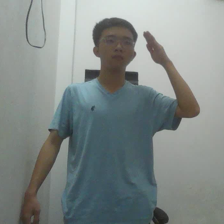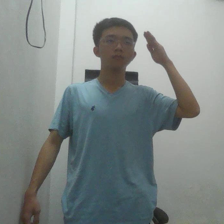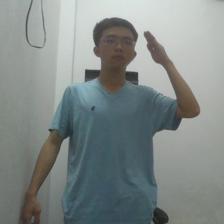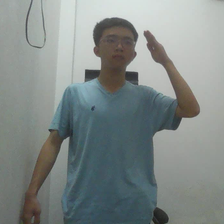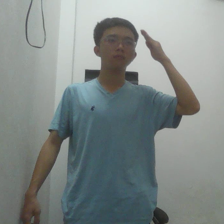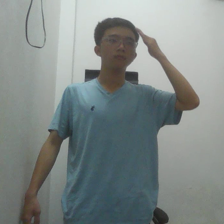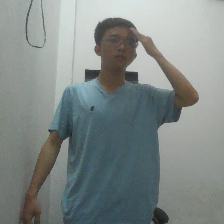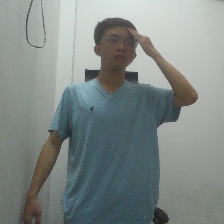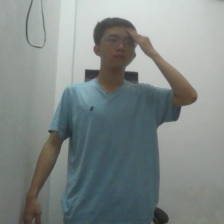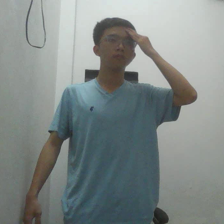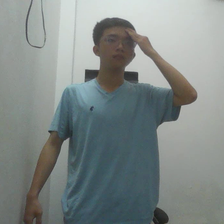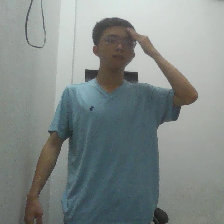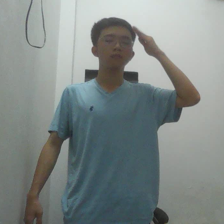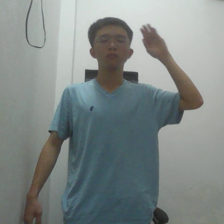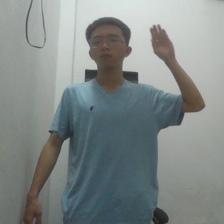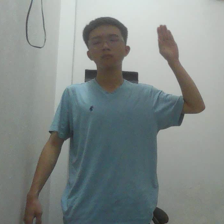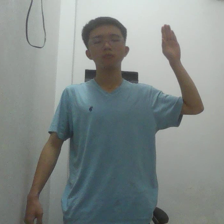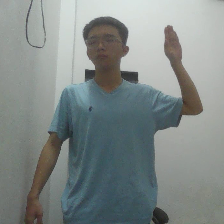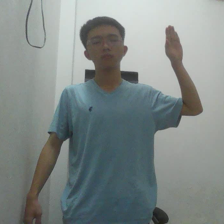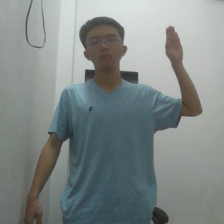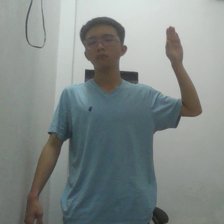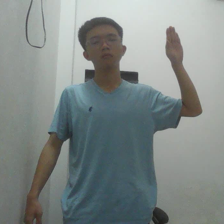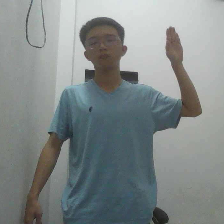khong biet